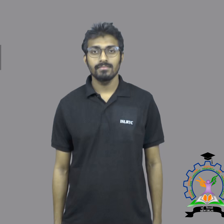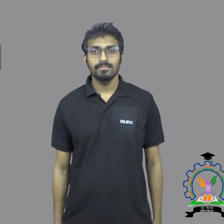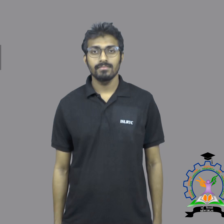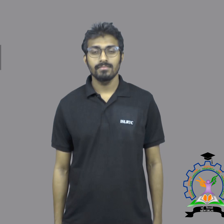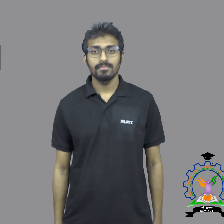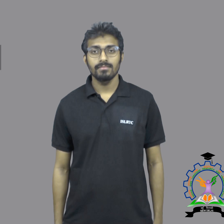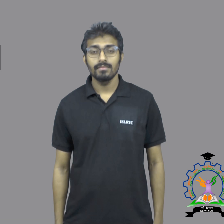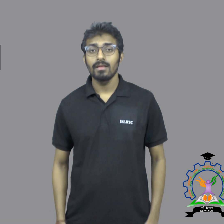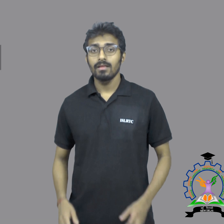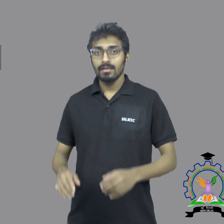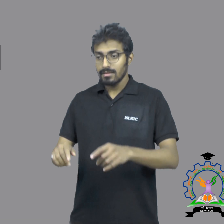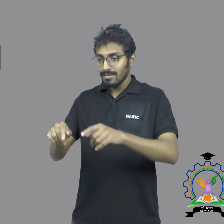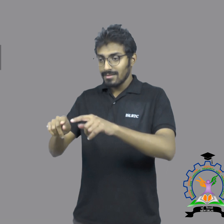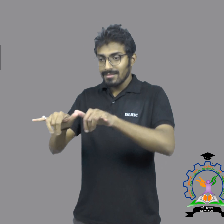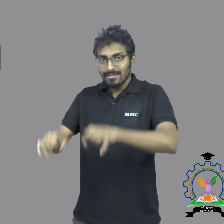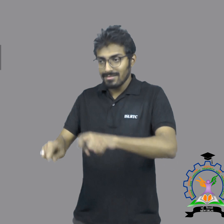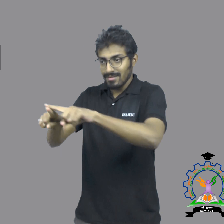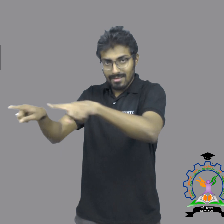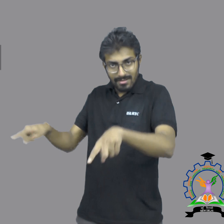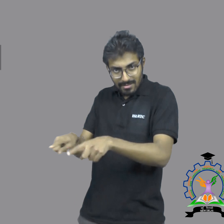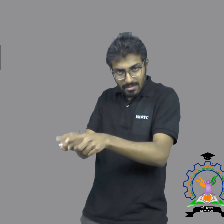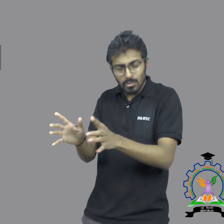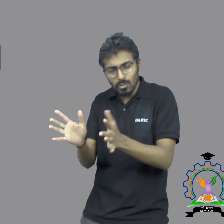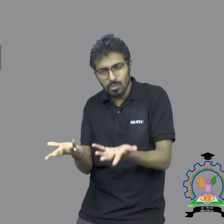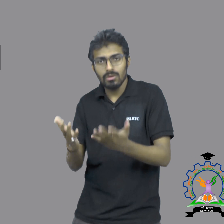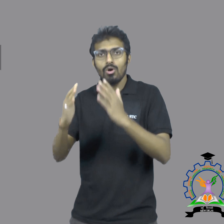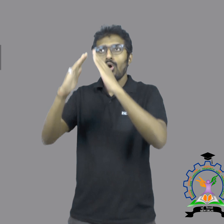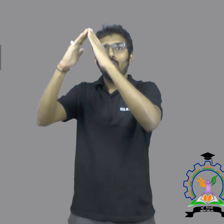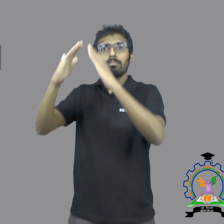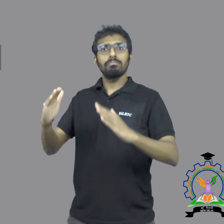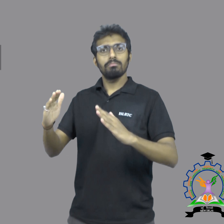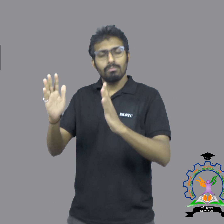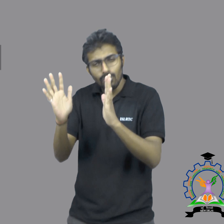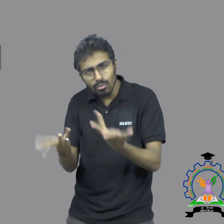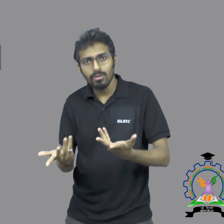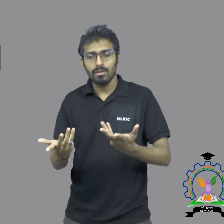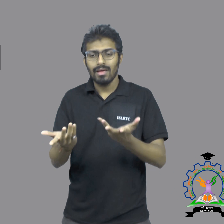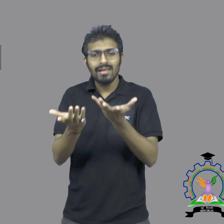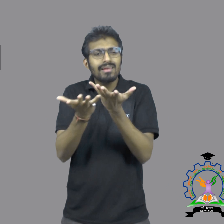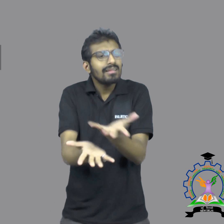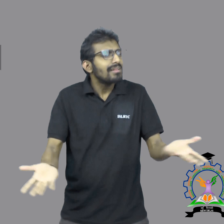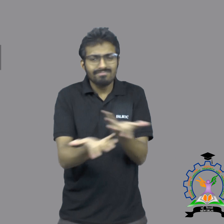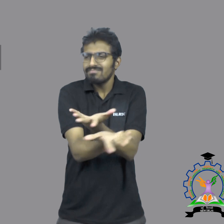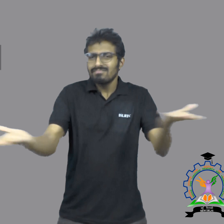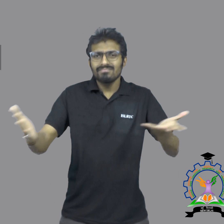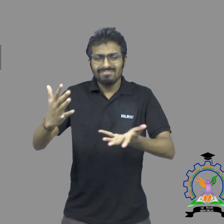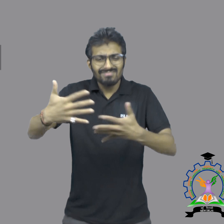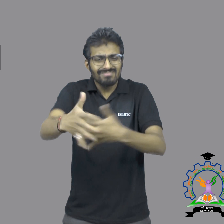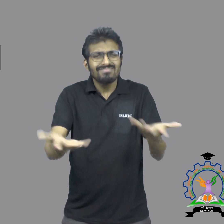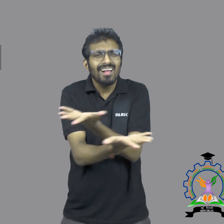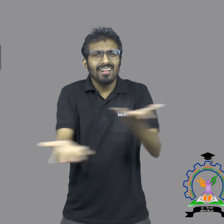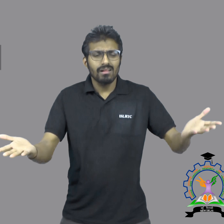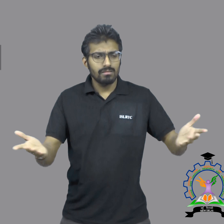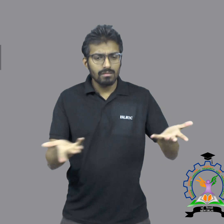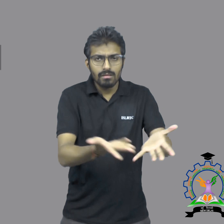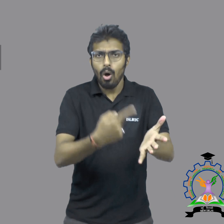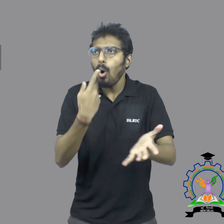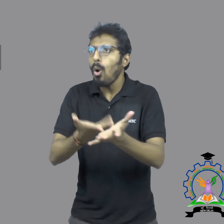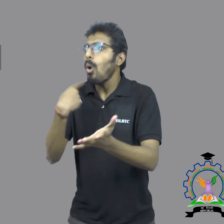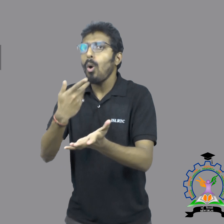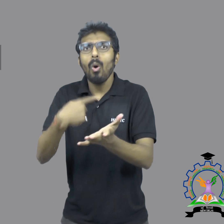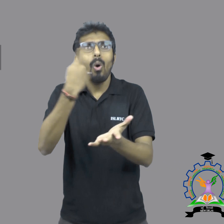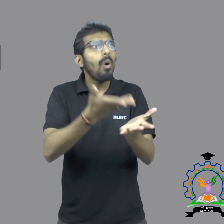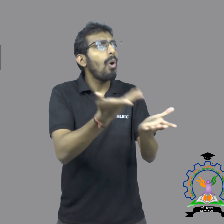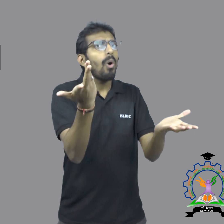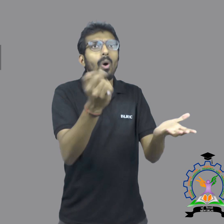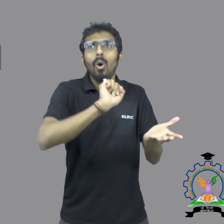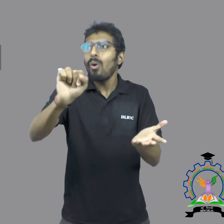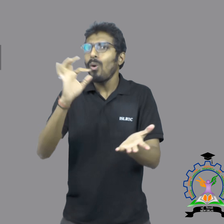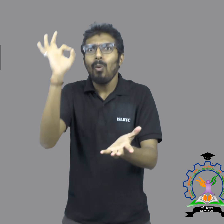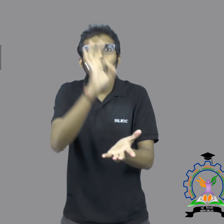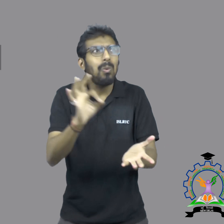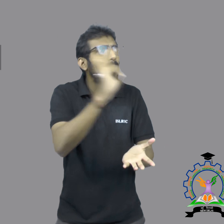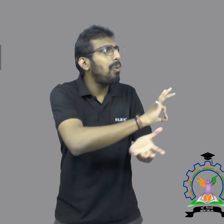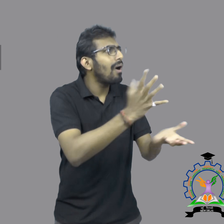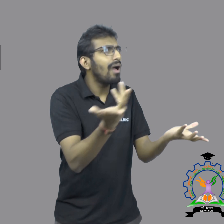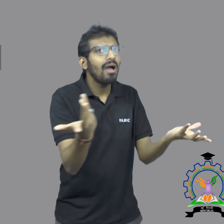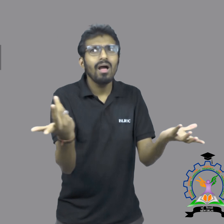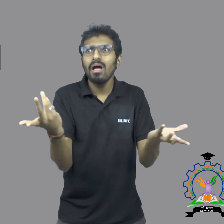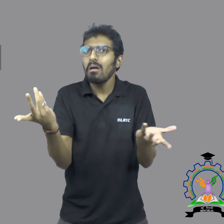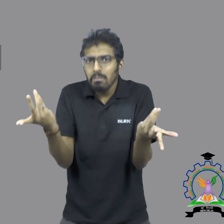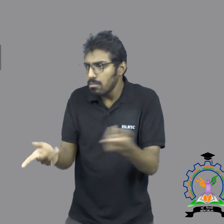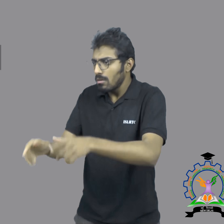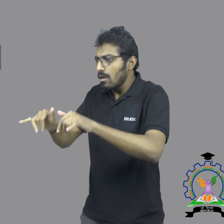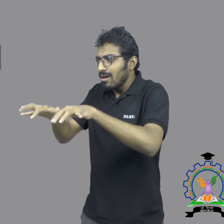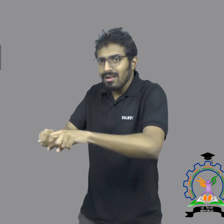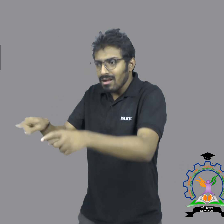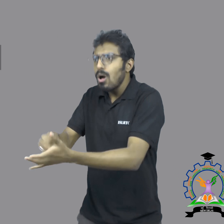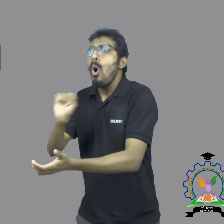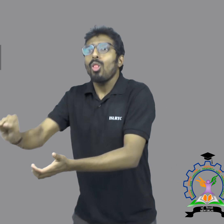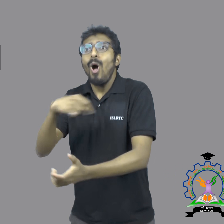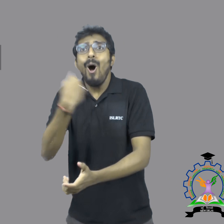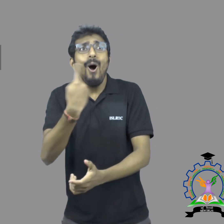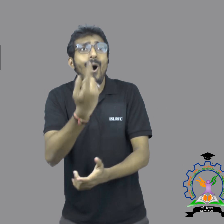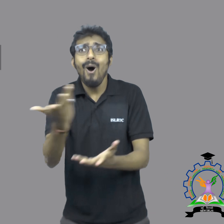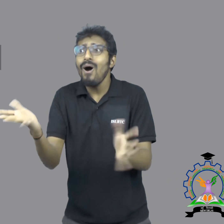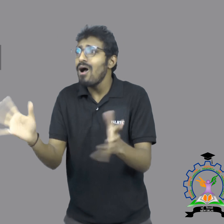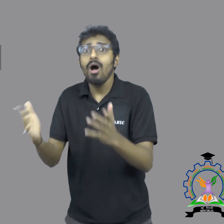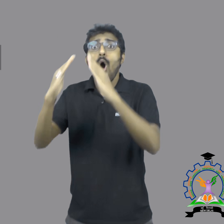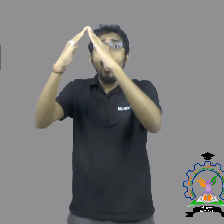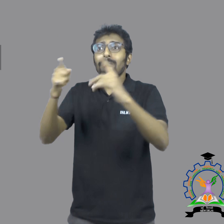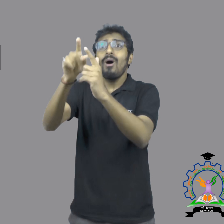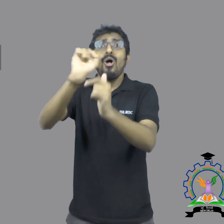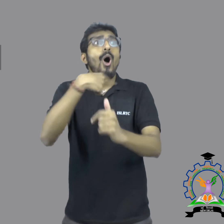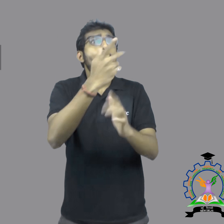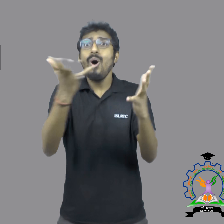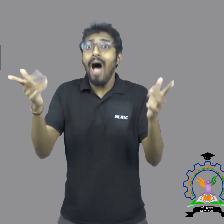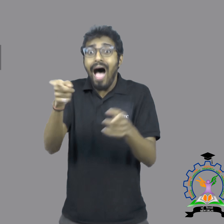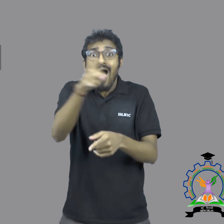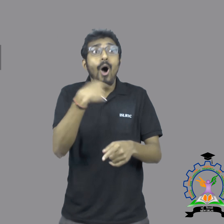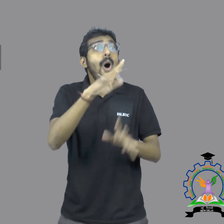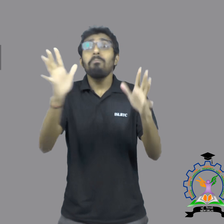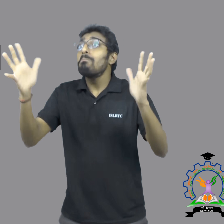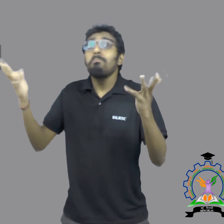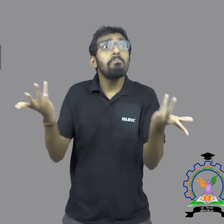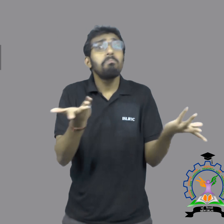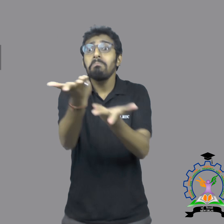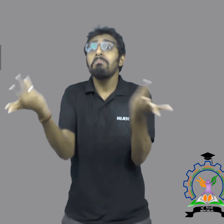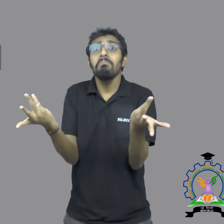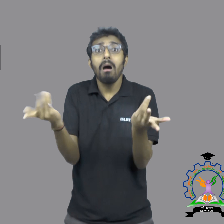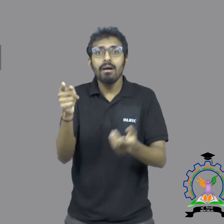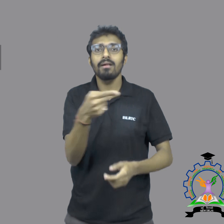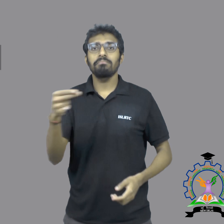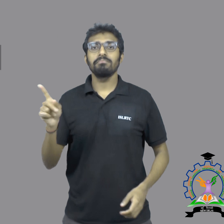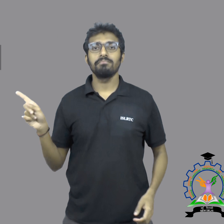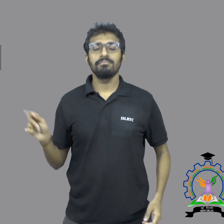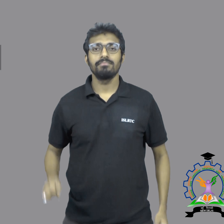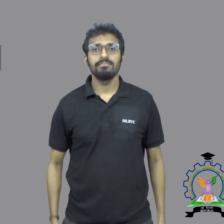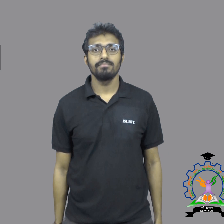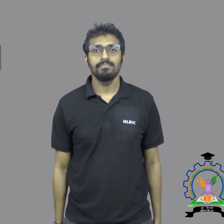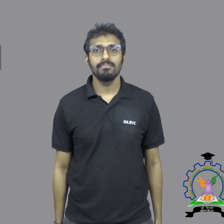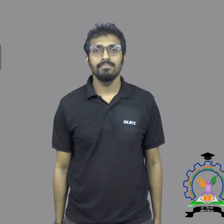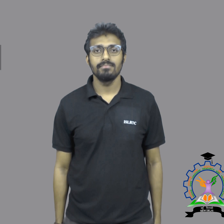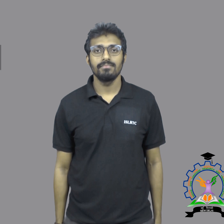Bona Vacantia